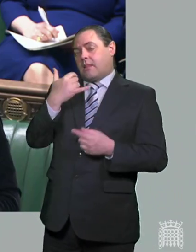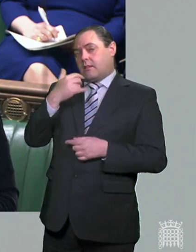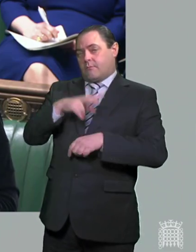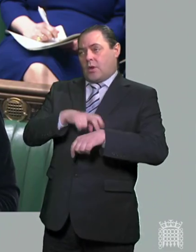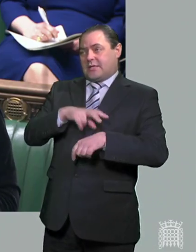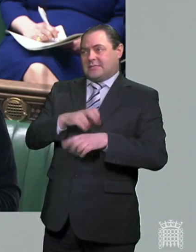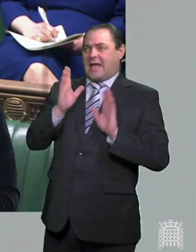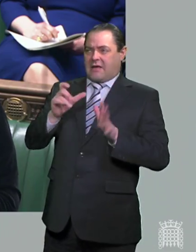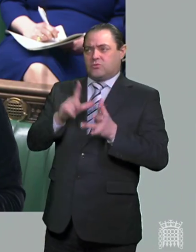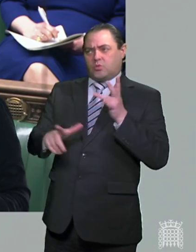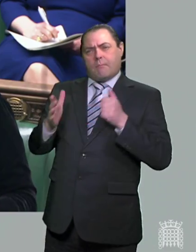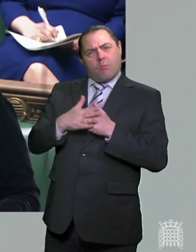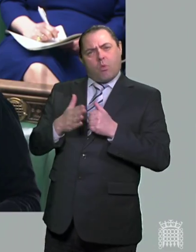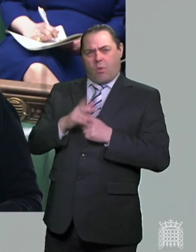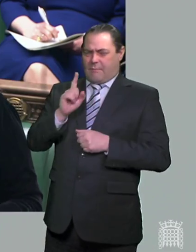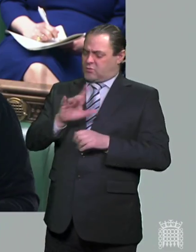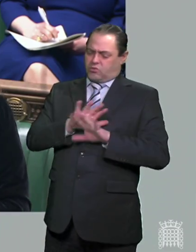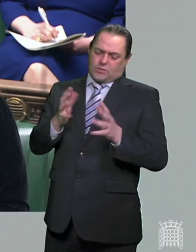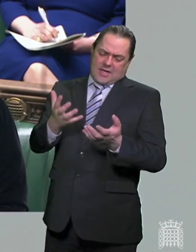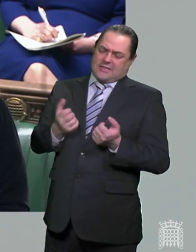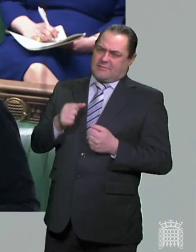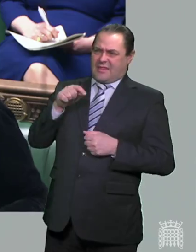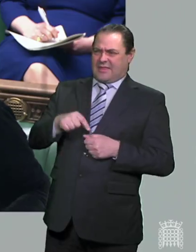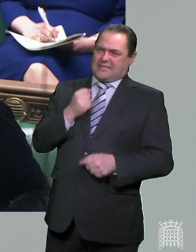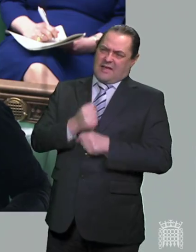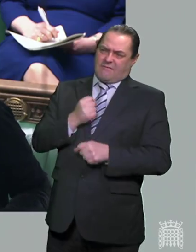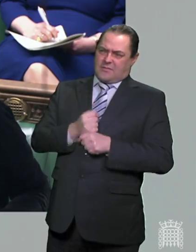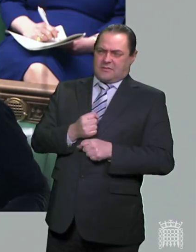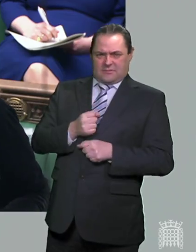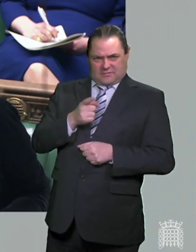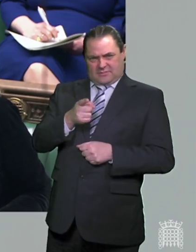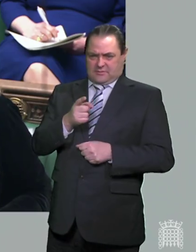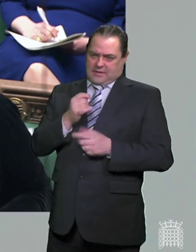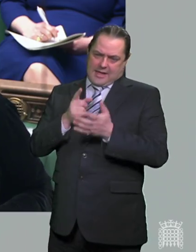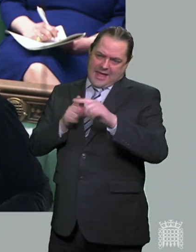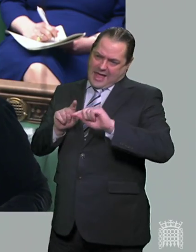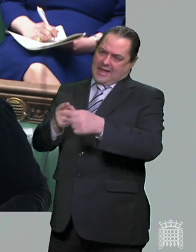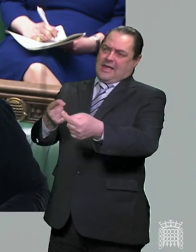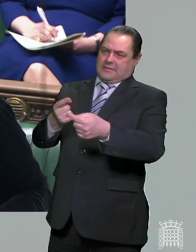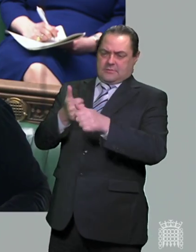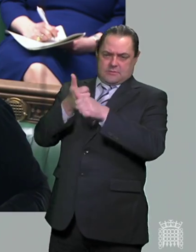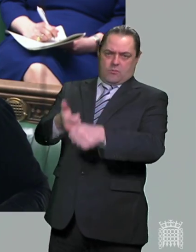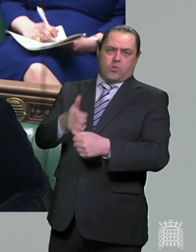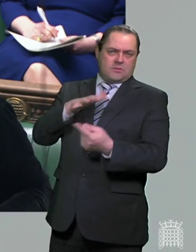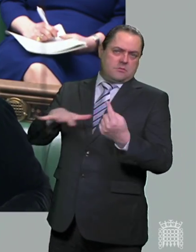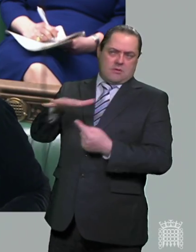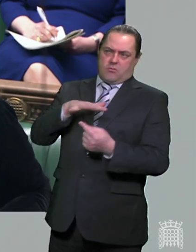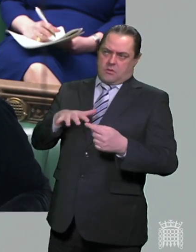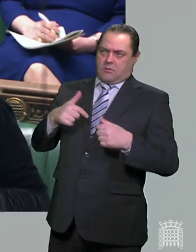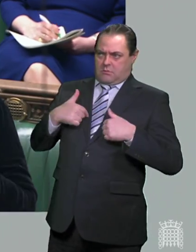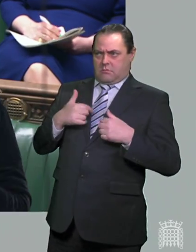There is more to do, but I certainly do not accept that the Government are against assisting in that area, as has been said.